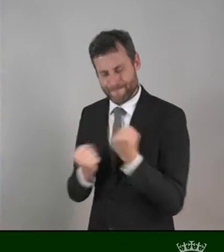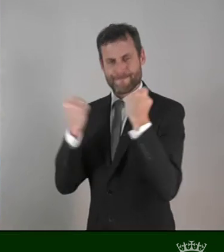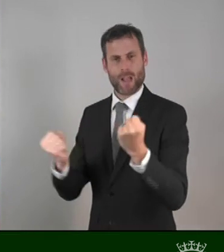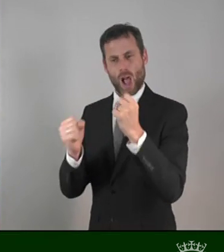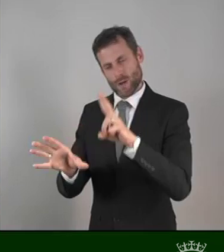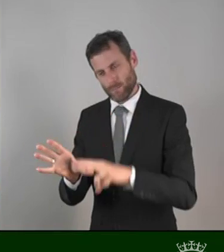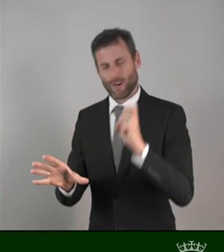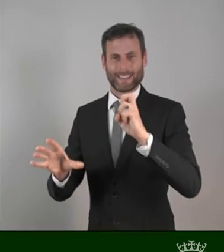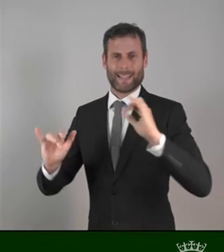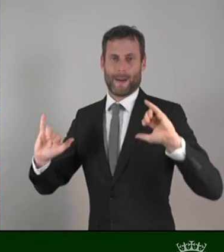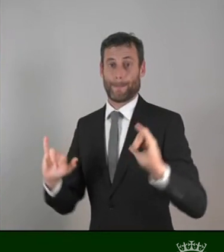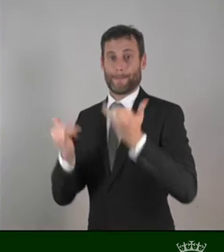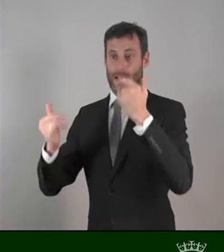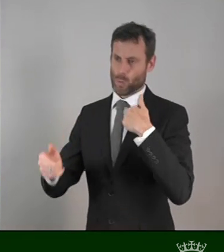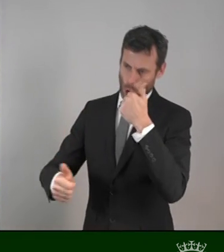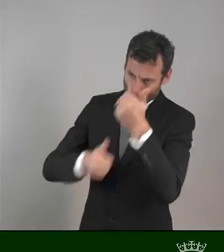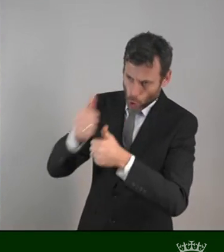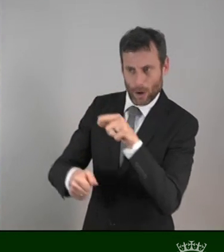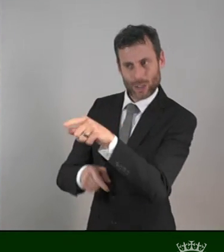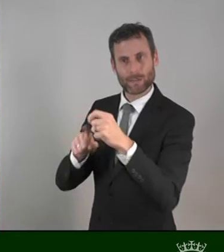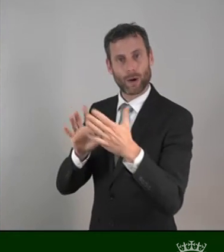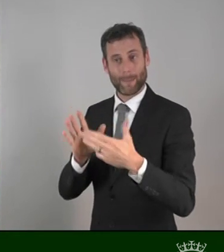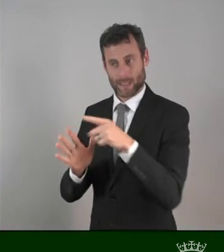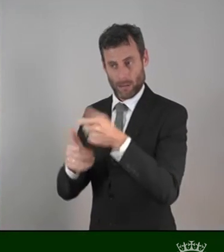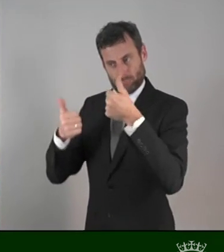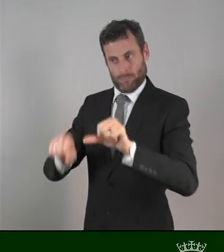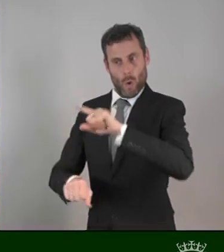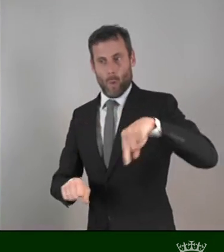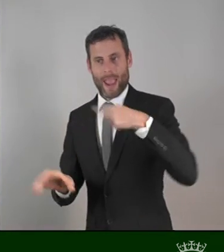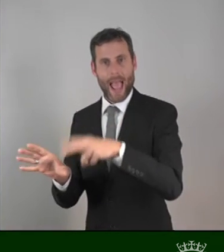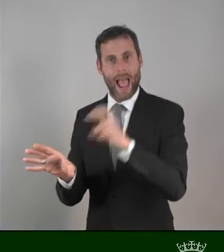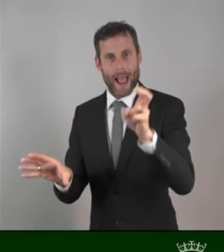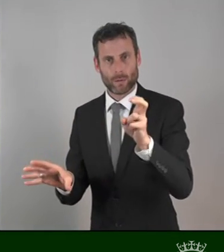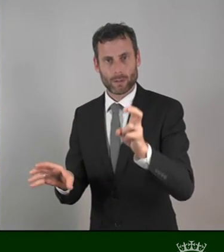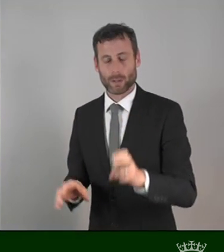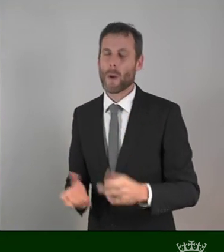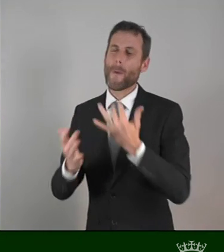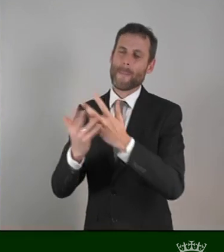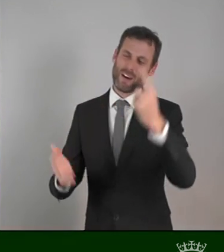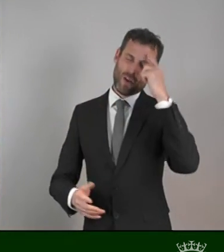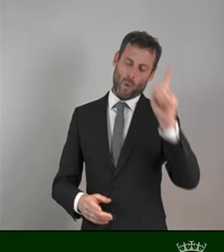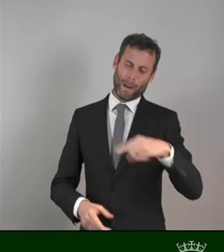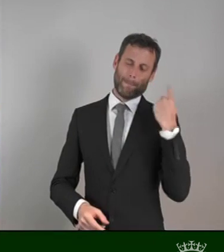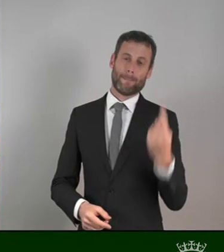I wish to congratulate the Prime Minister on achieving our leaving the EU when so many deemed it impossible.